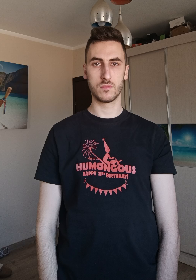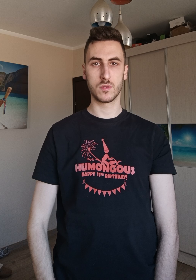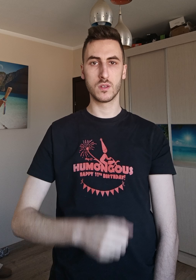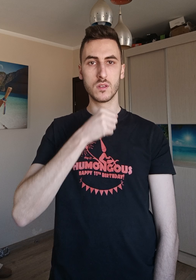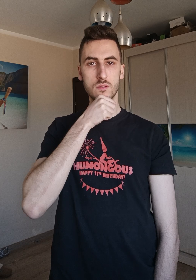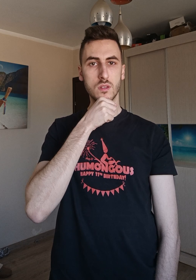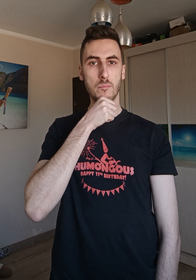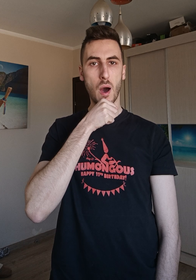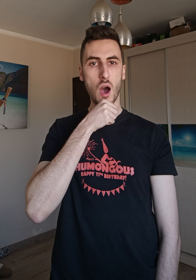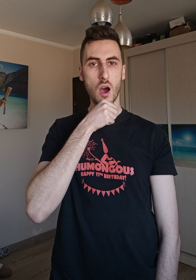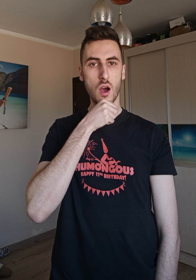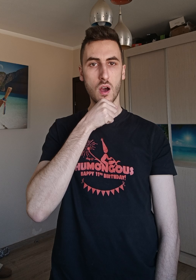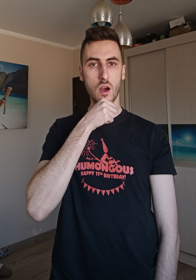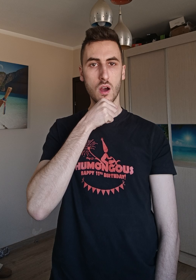סבא